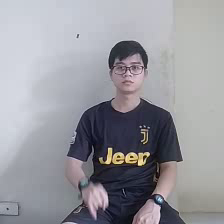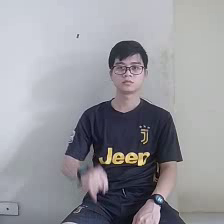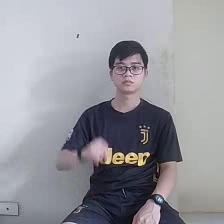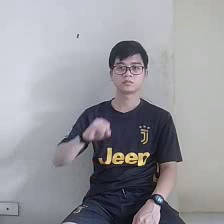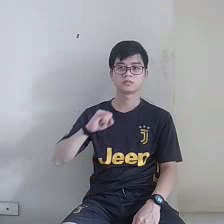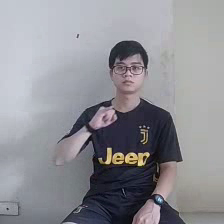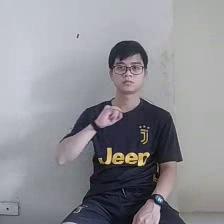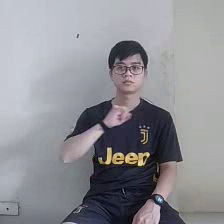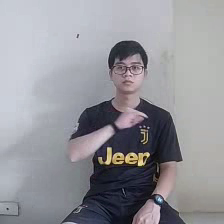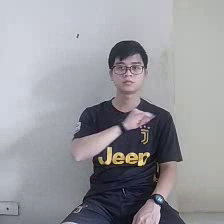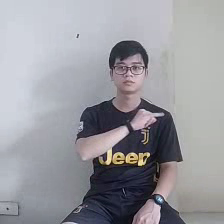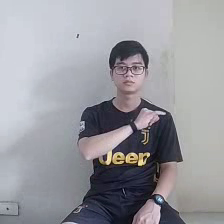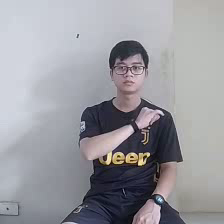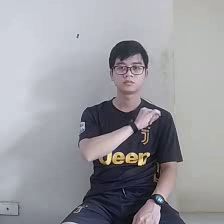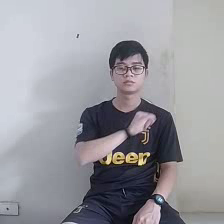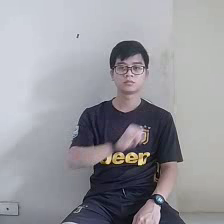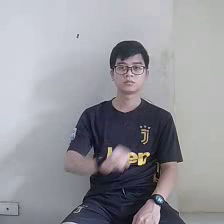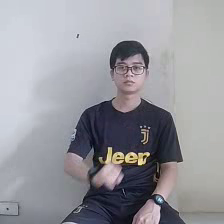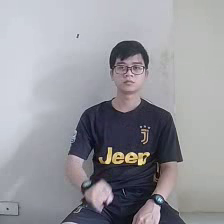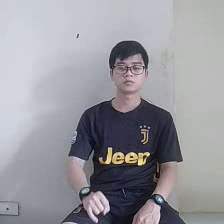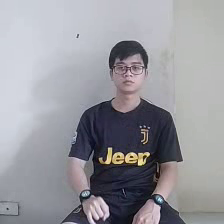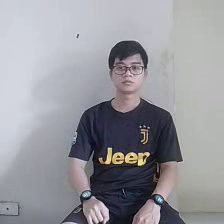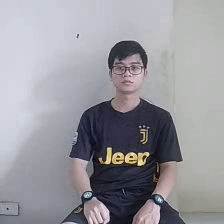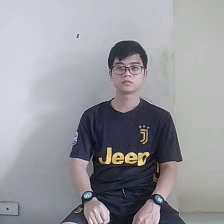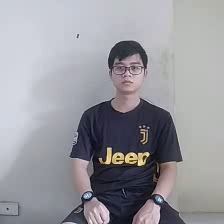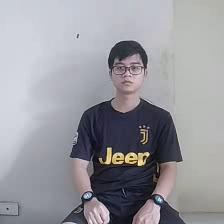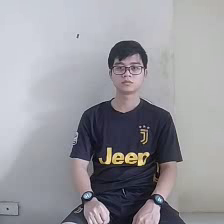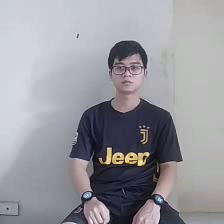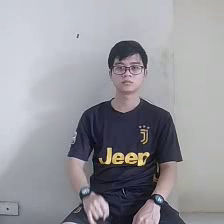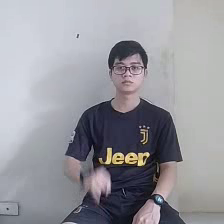Virus